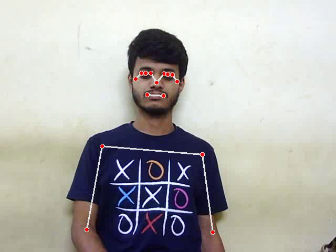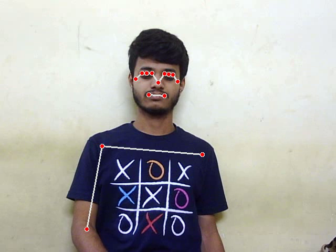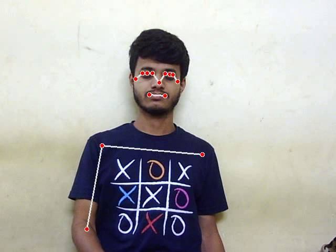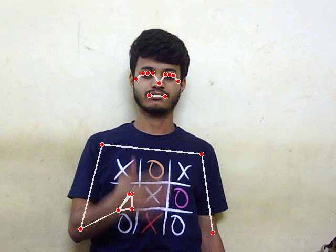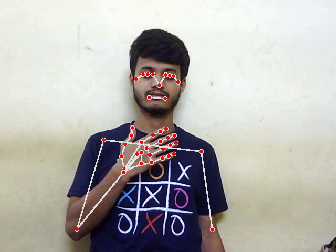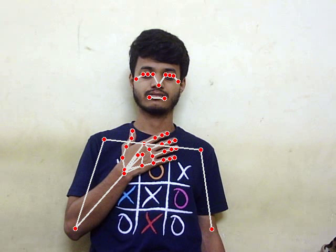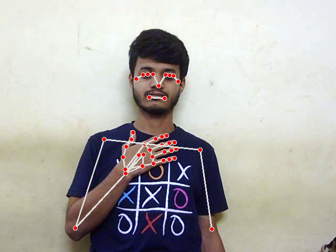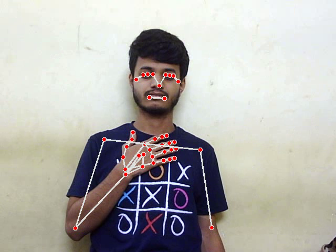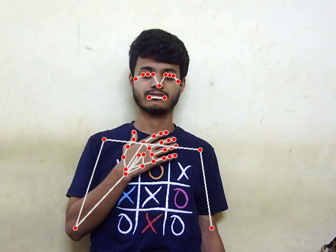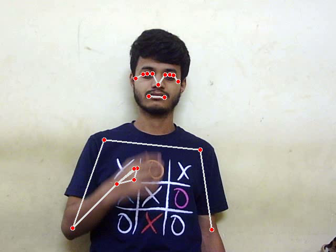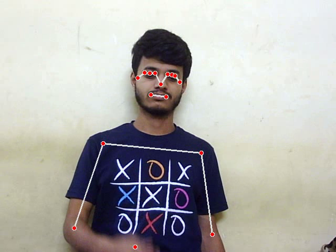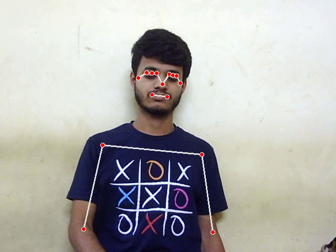my